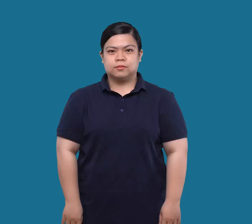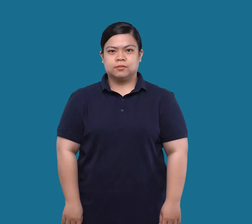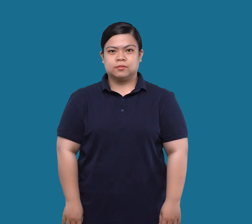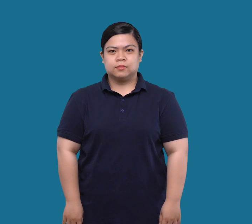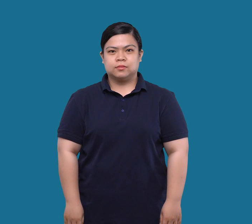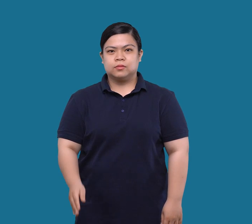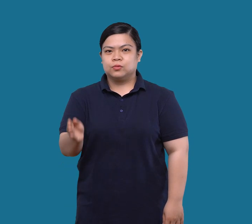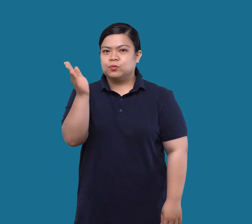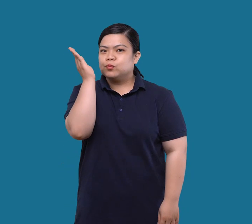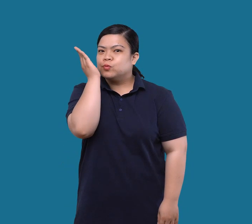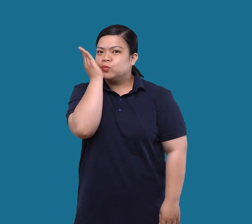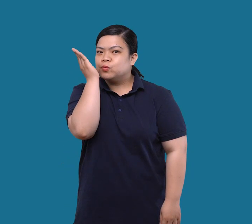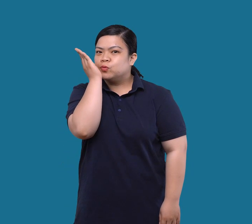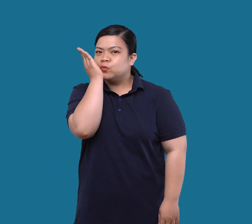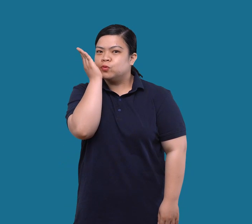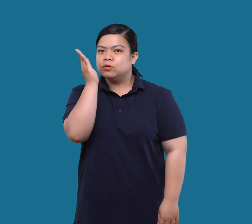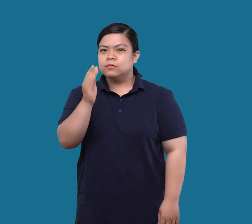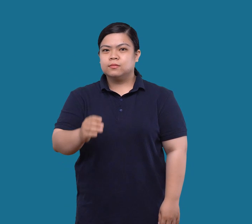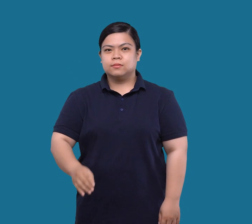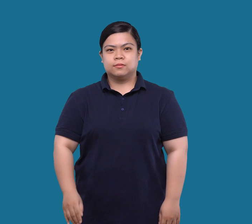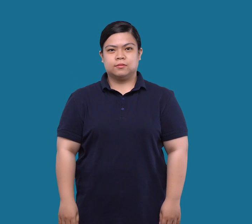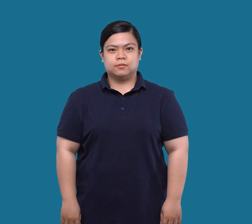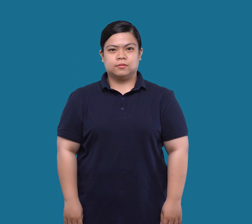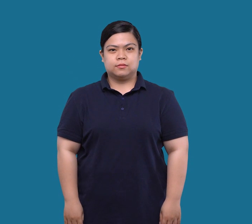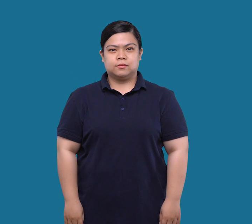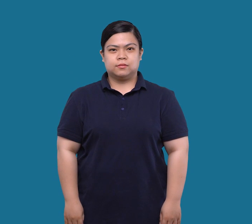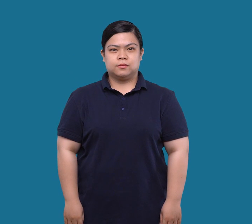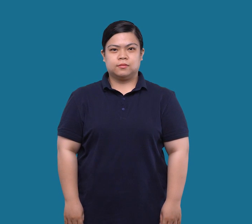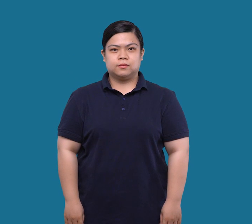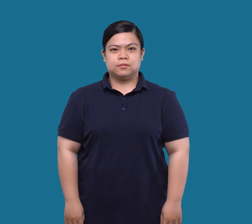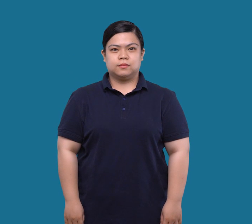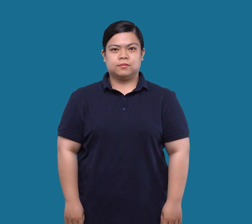con hàu